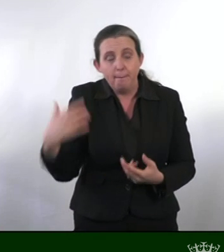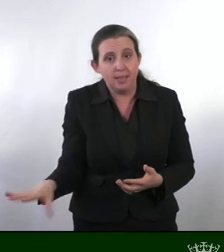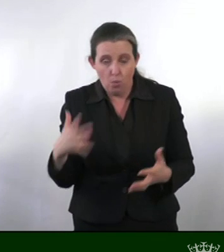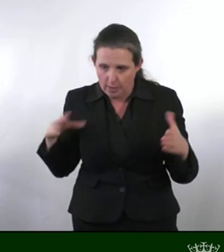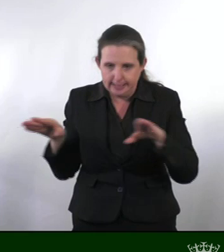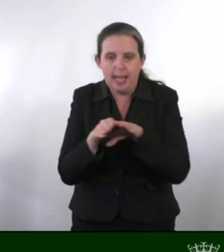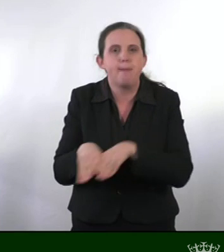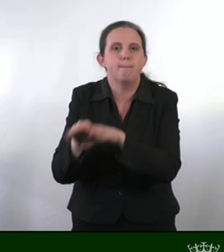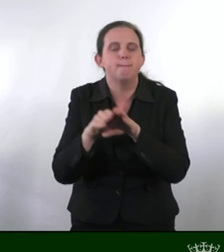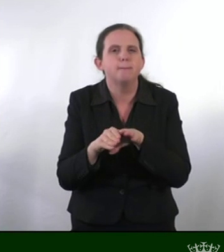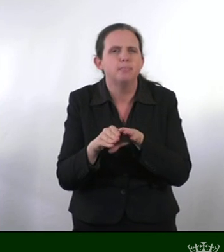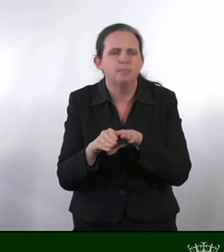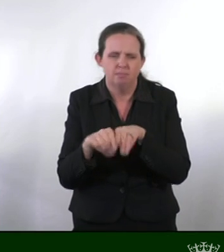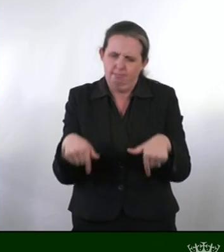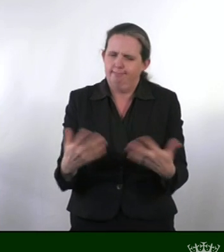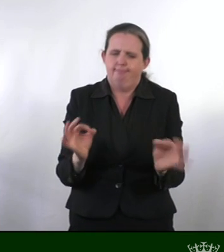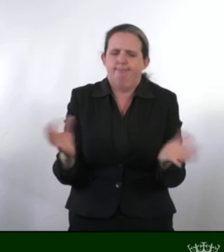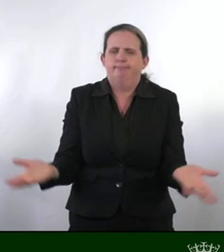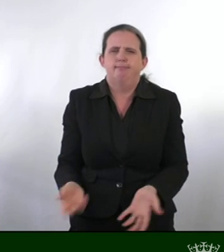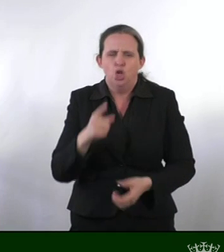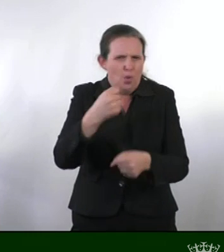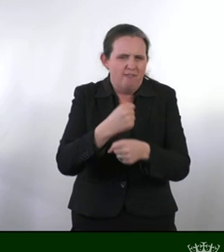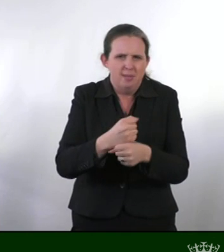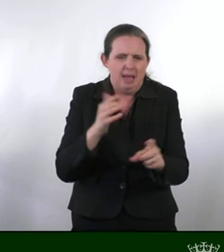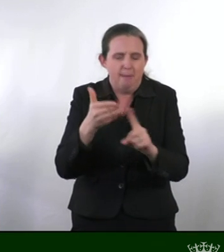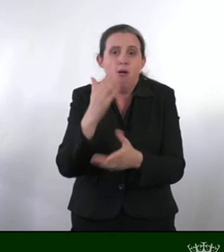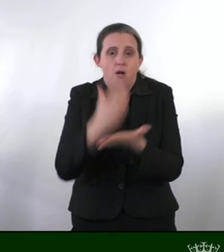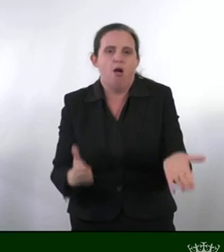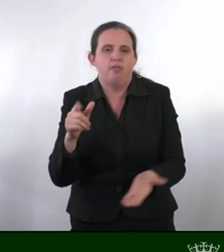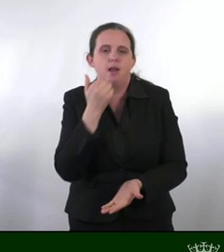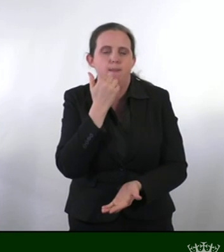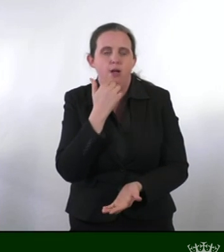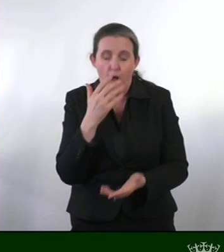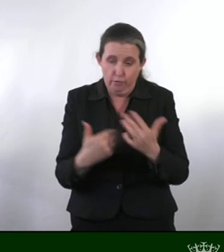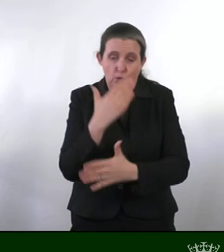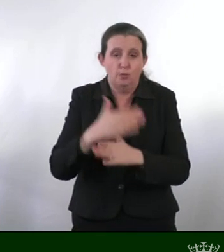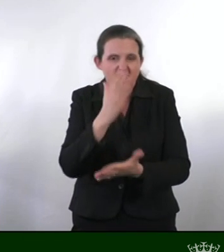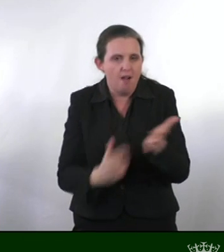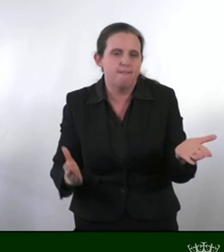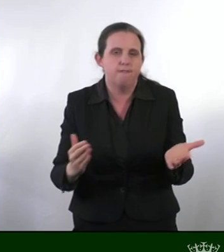This Government’s ambition is for half that number of new jobs.